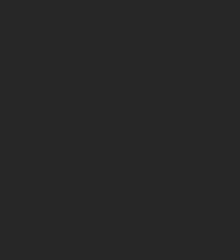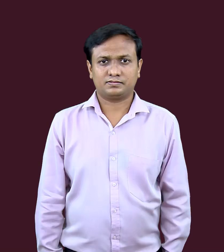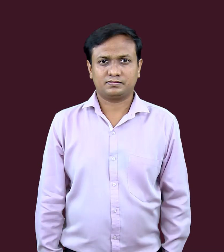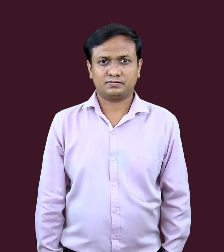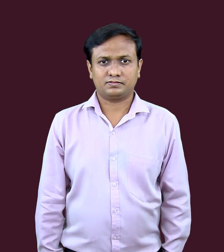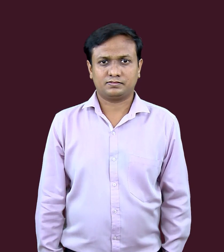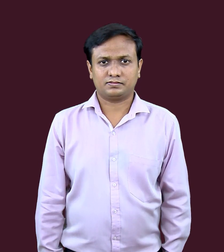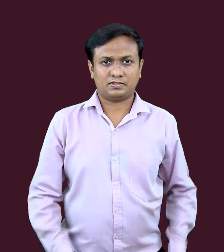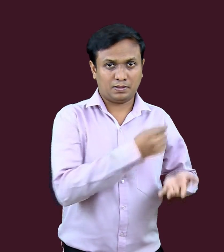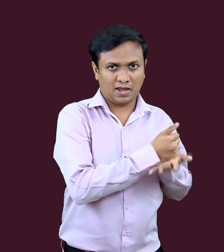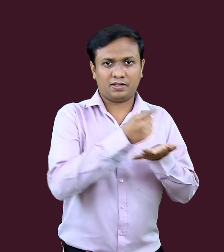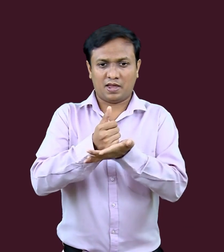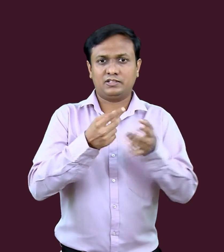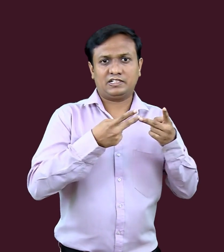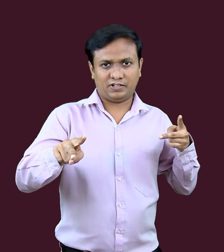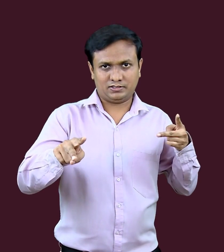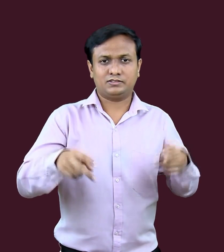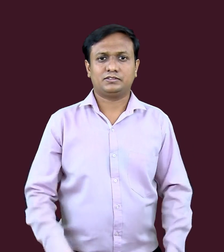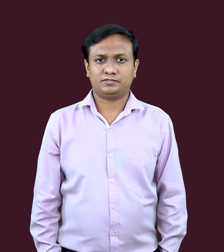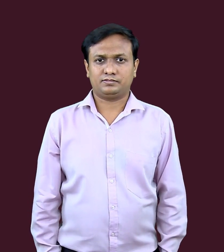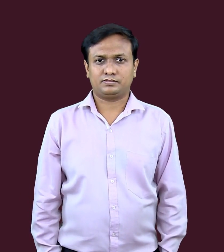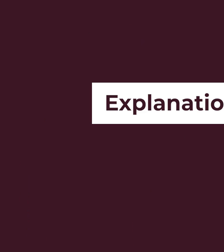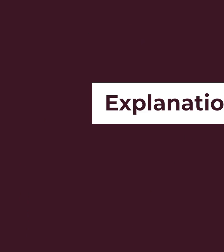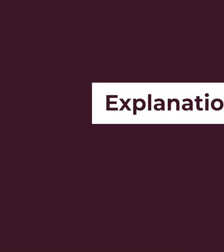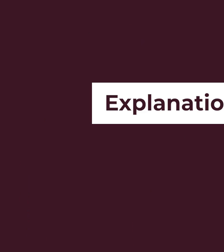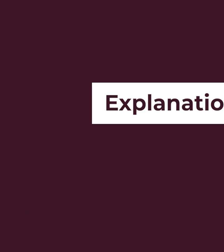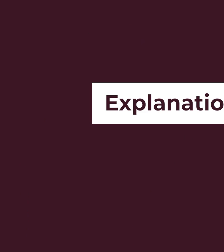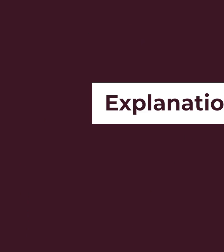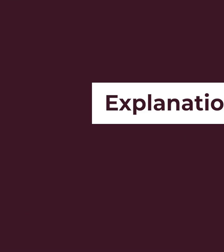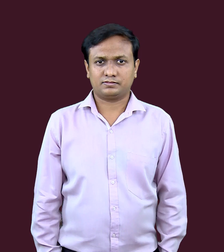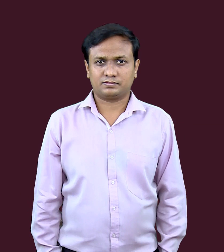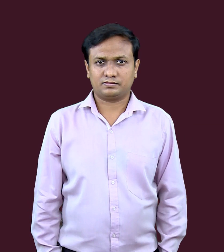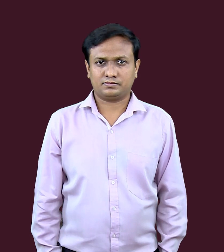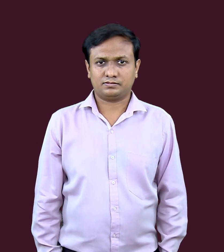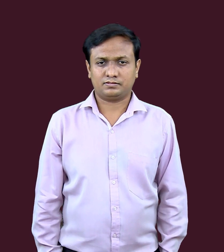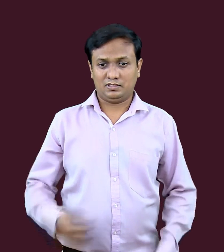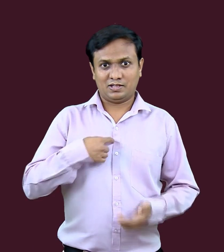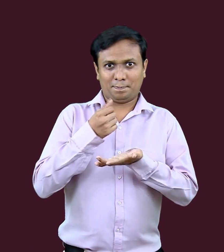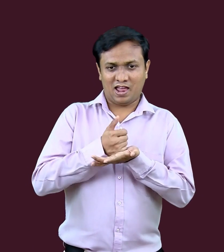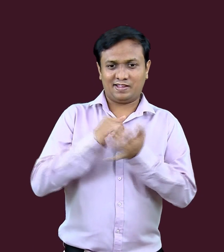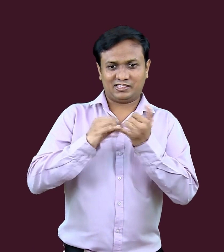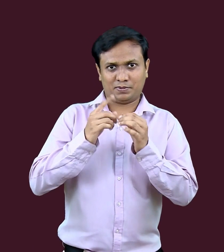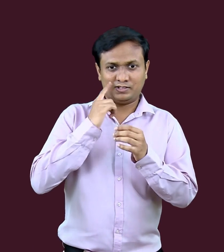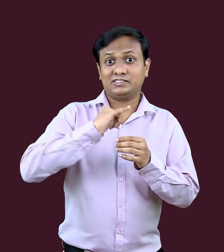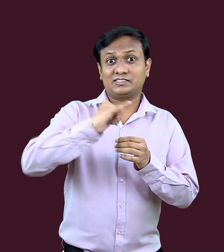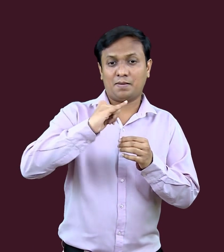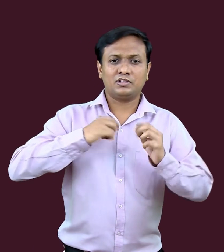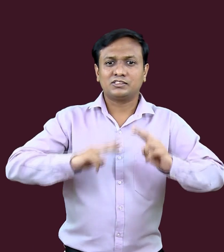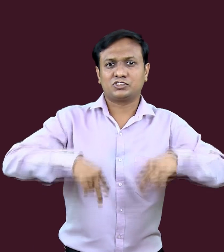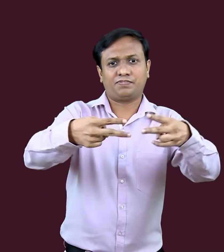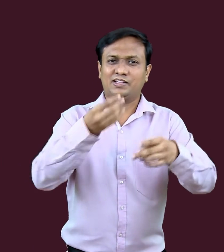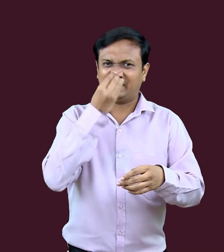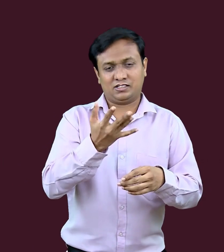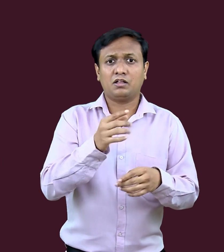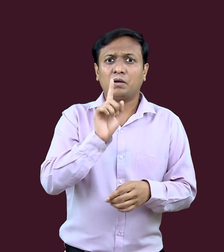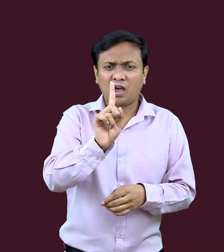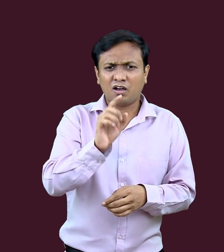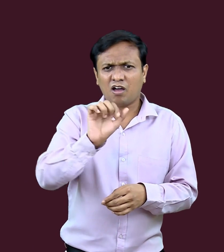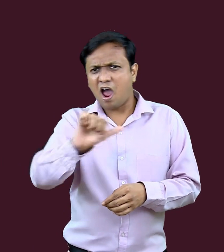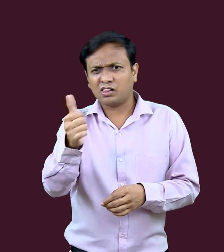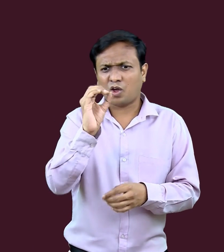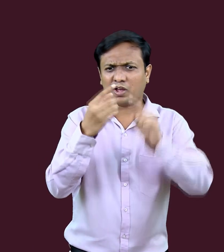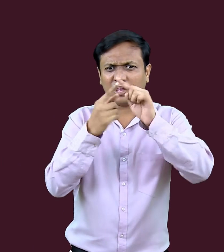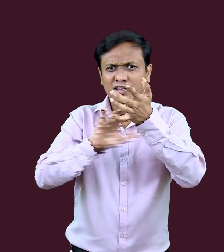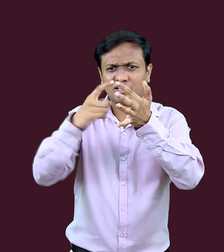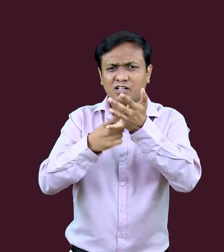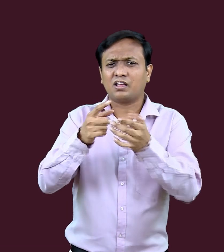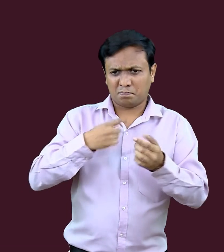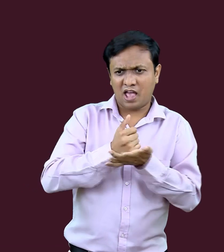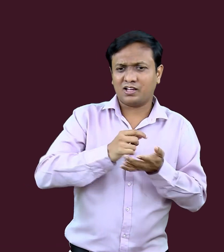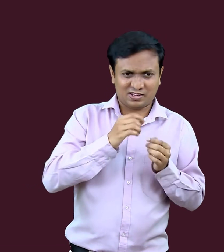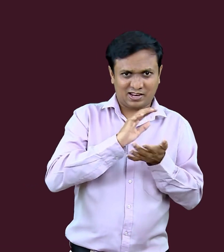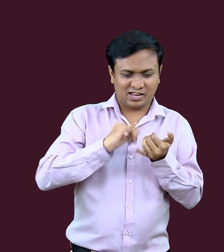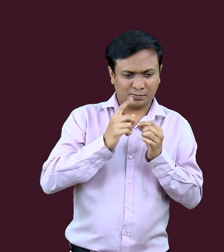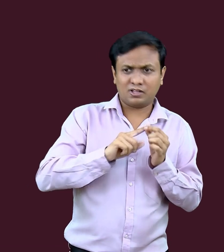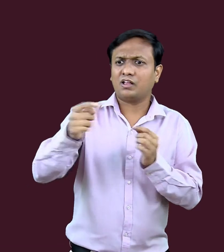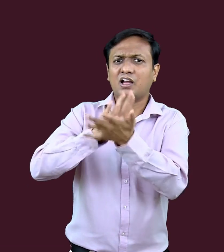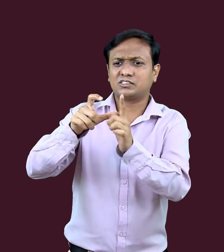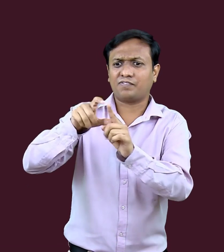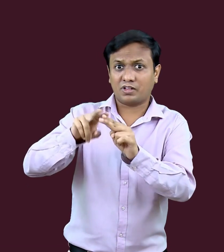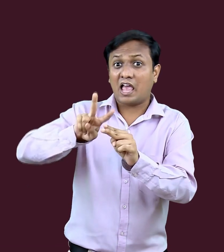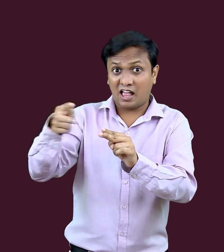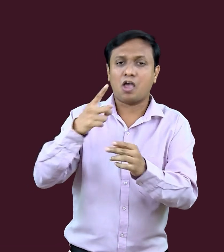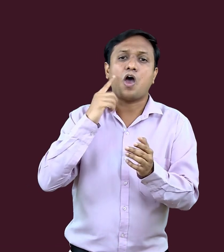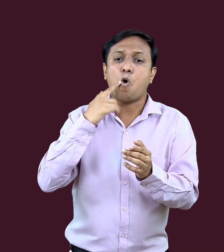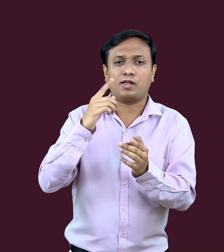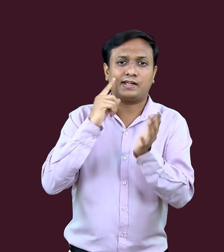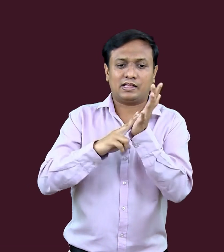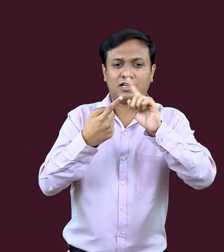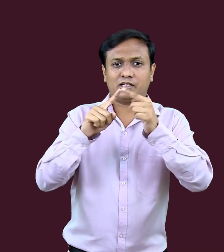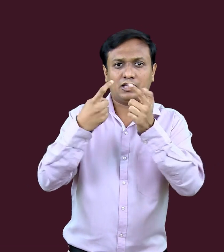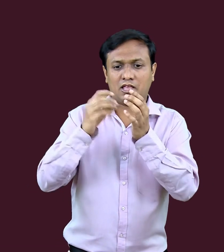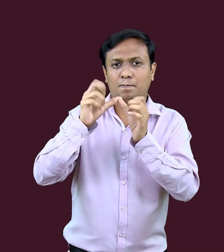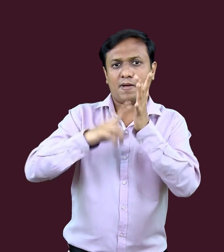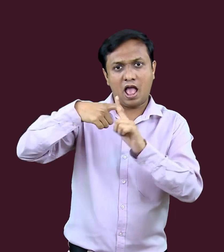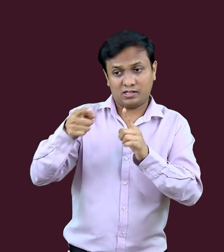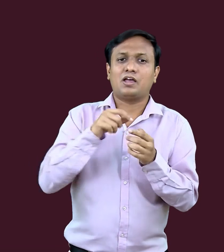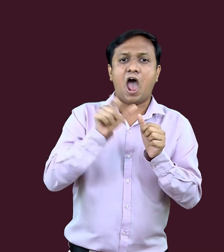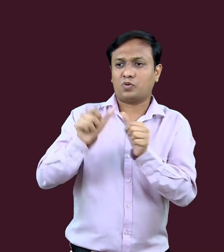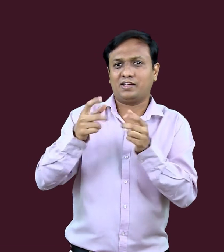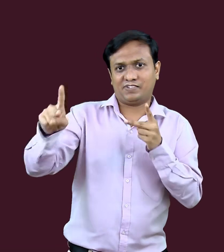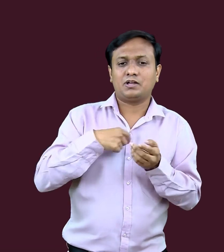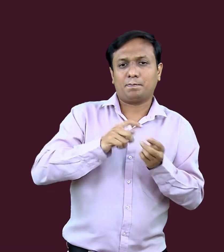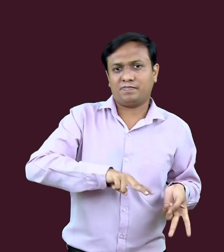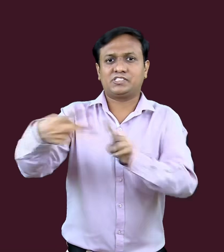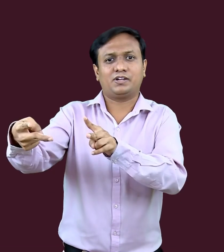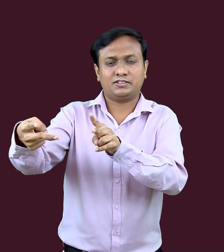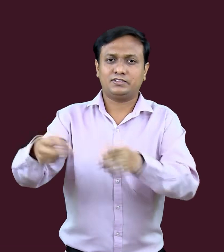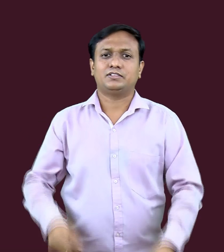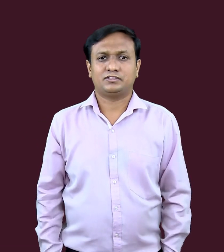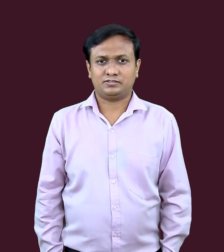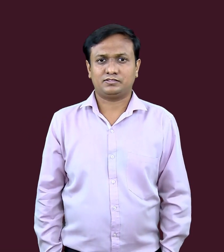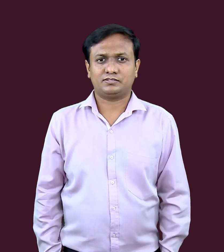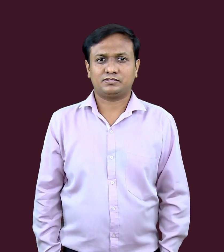Interbank